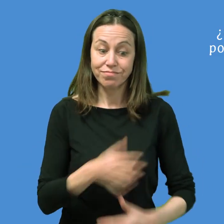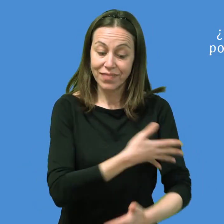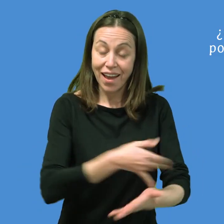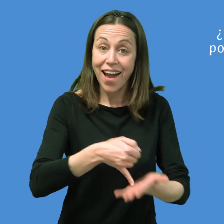sangre